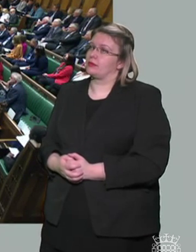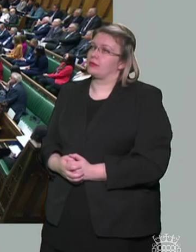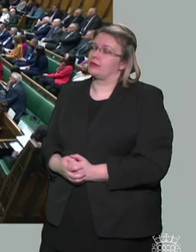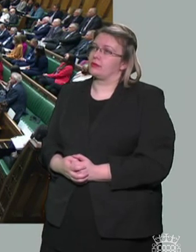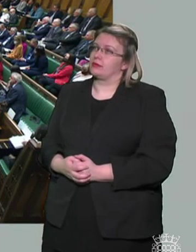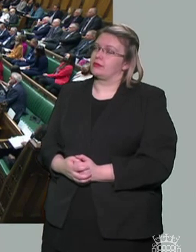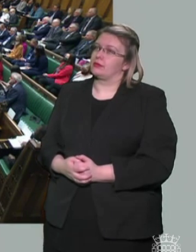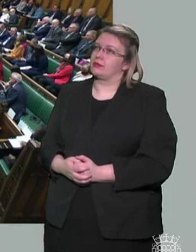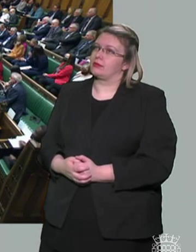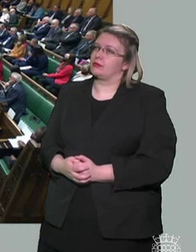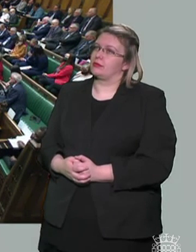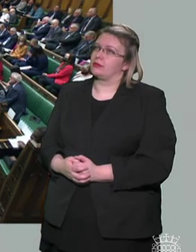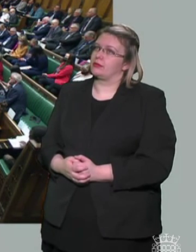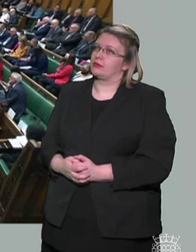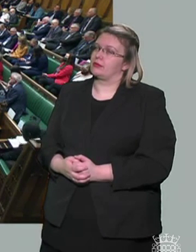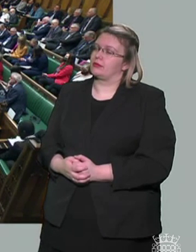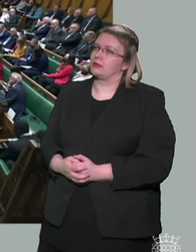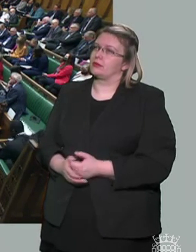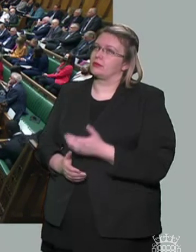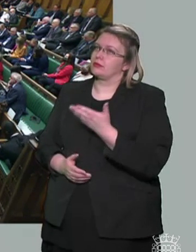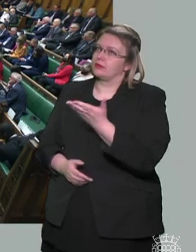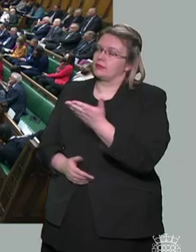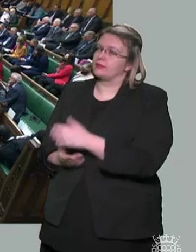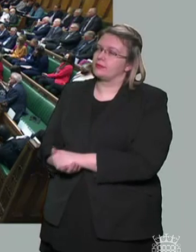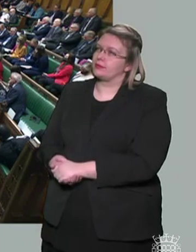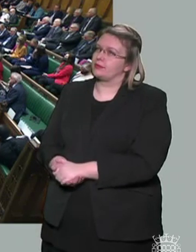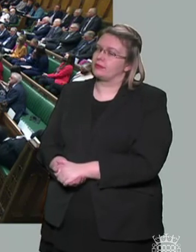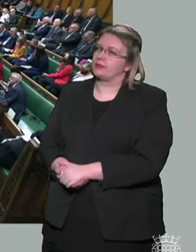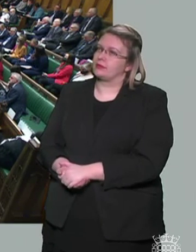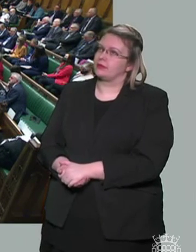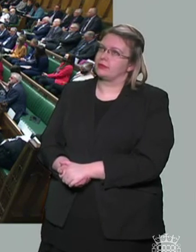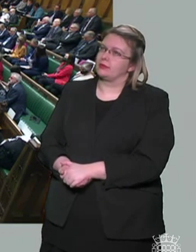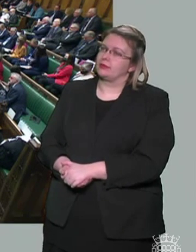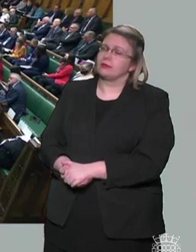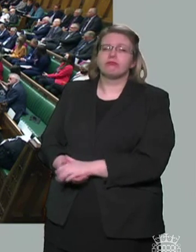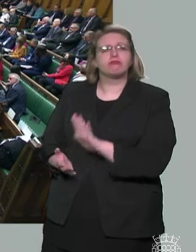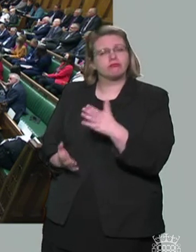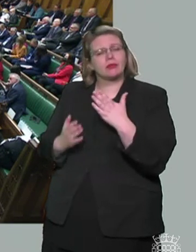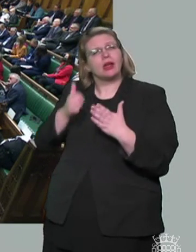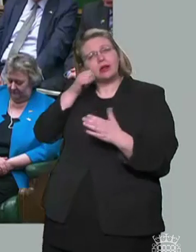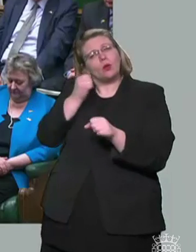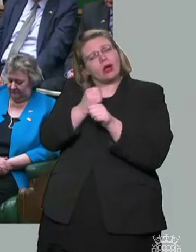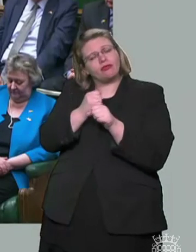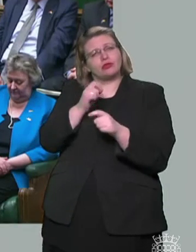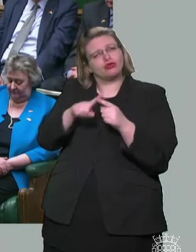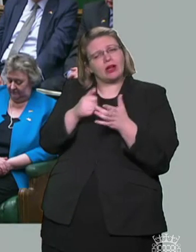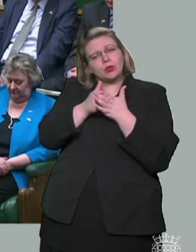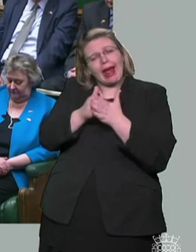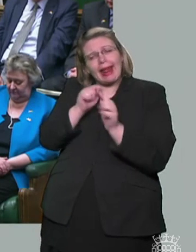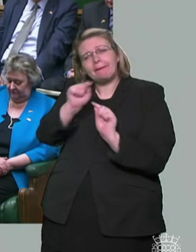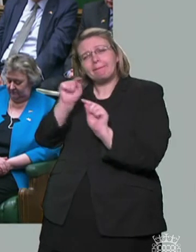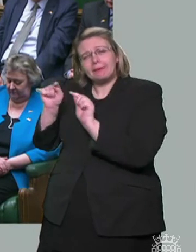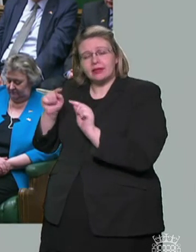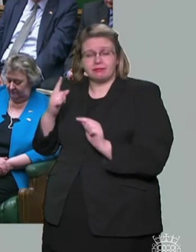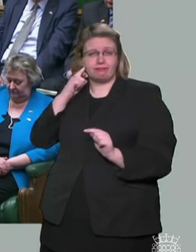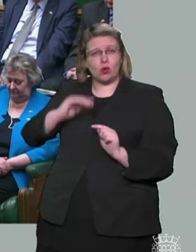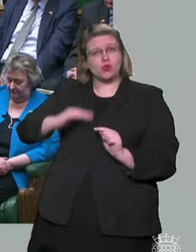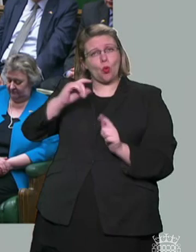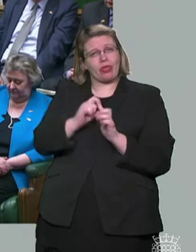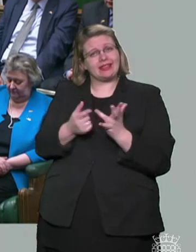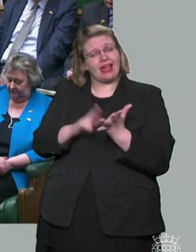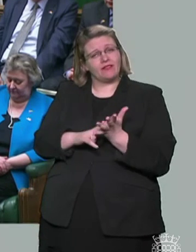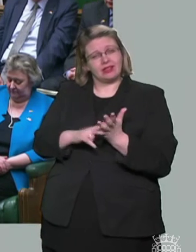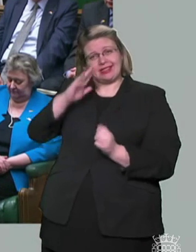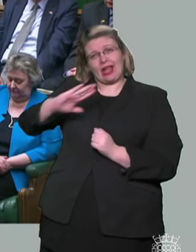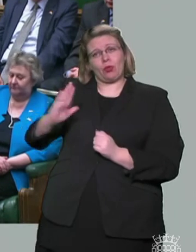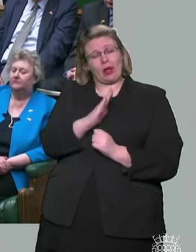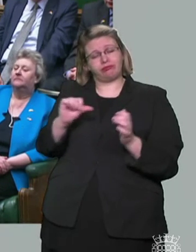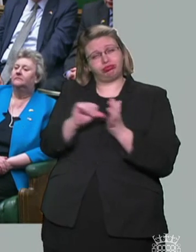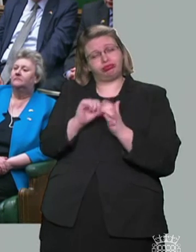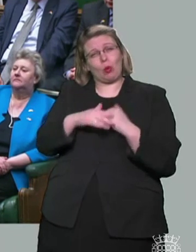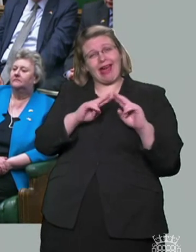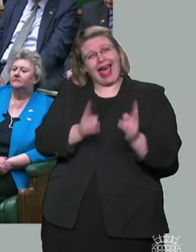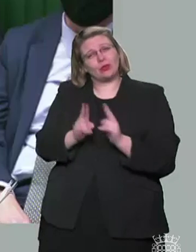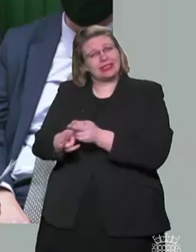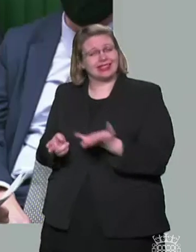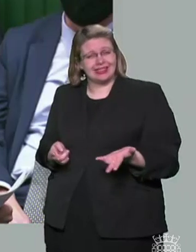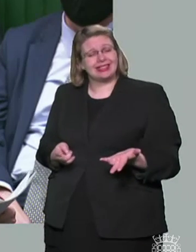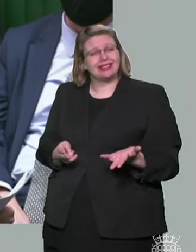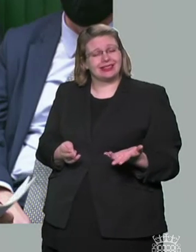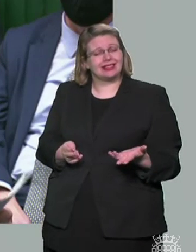I welcome what the Government are doing to help, where they can, with the cost of living crisis, but in North Devon and across the south-west we have a housing crisis that needs urgent action.